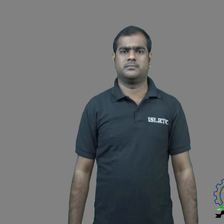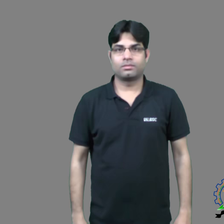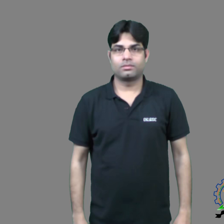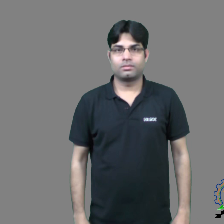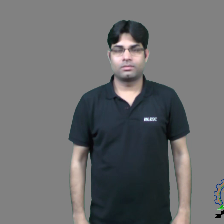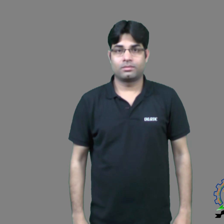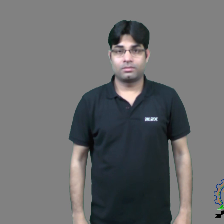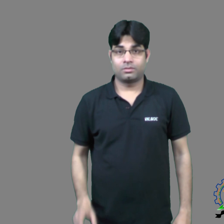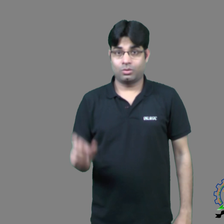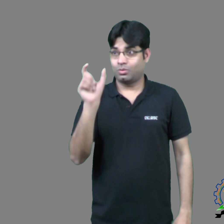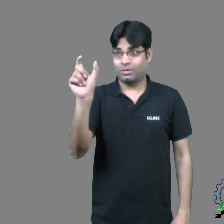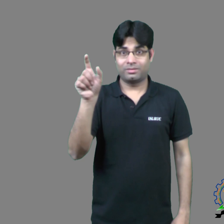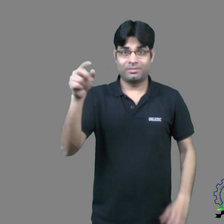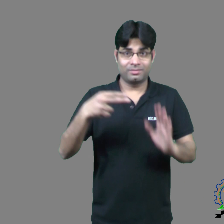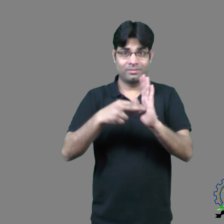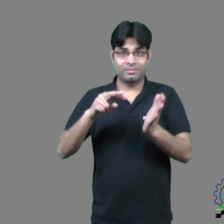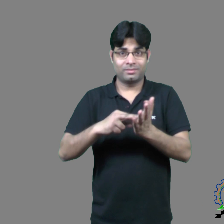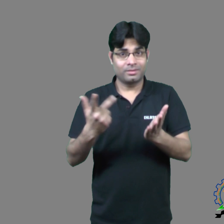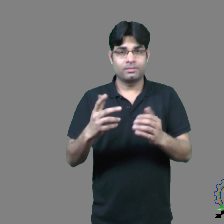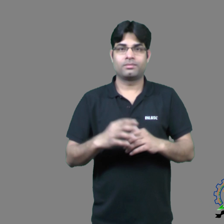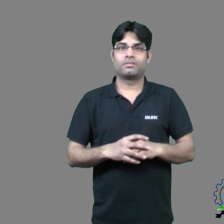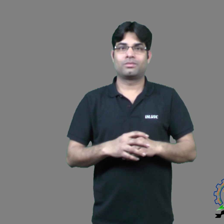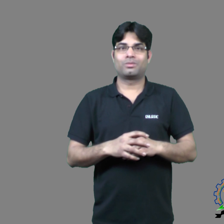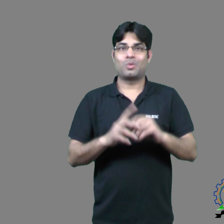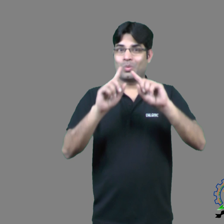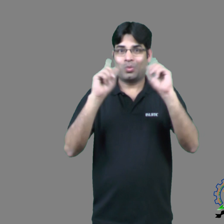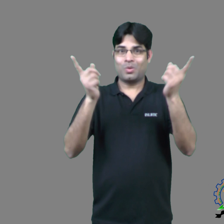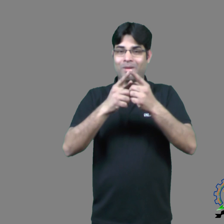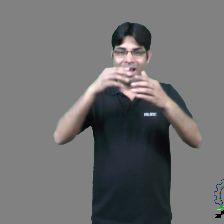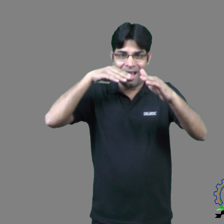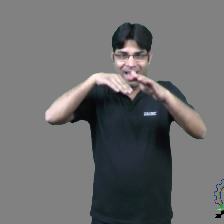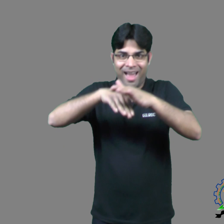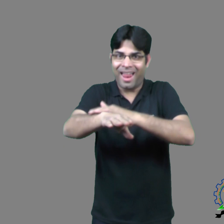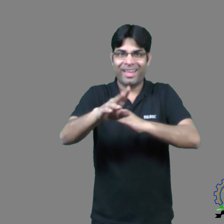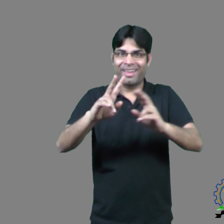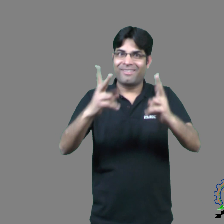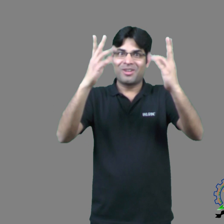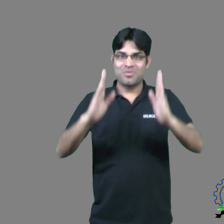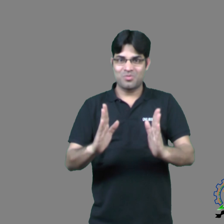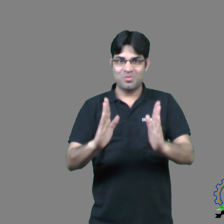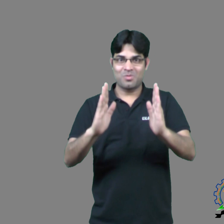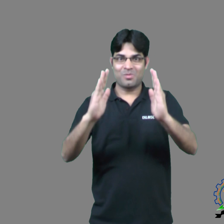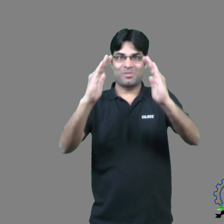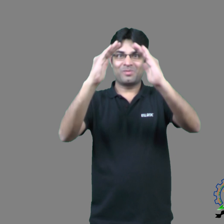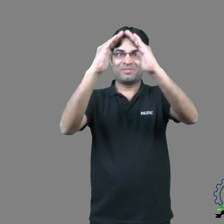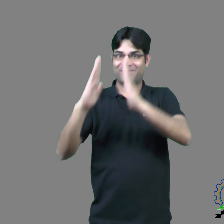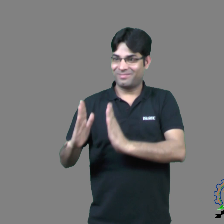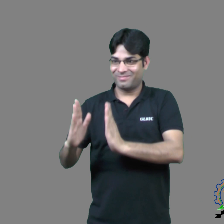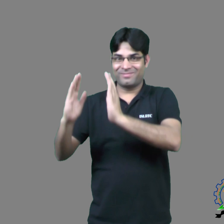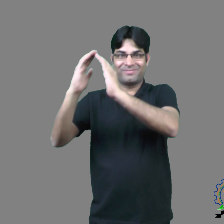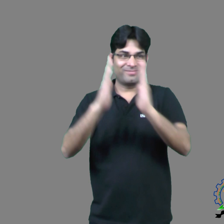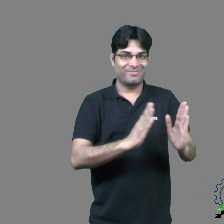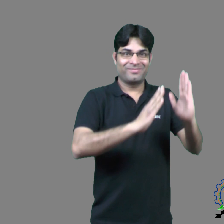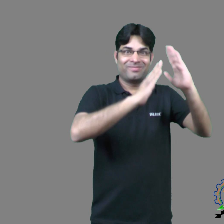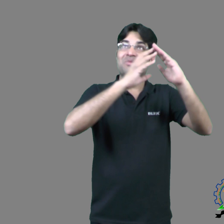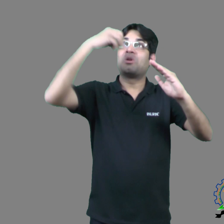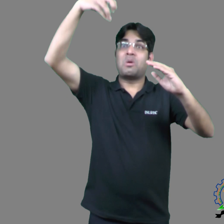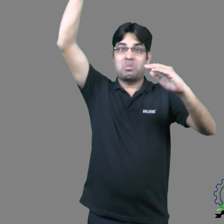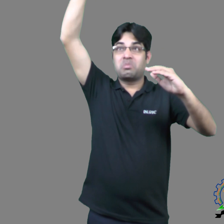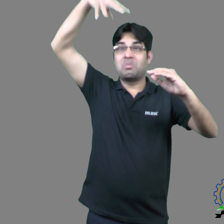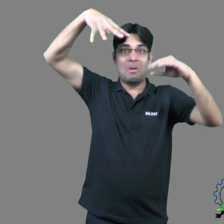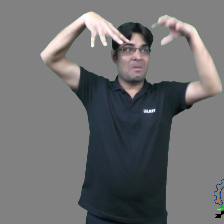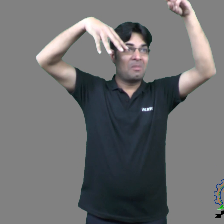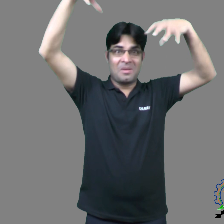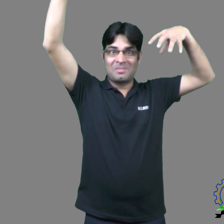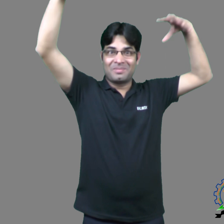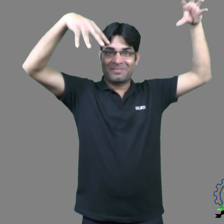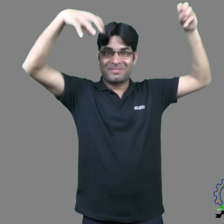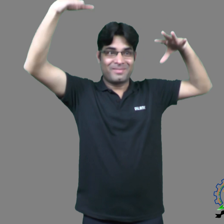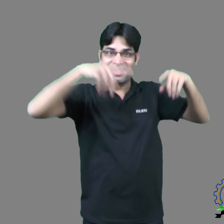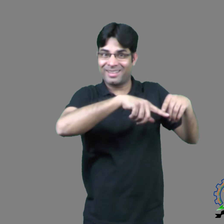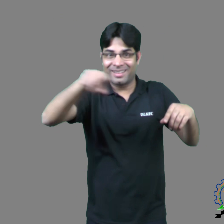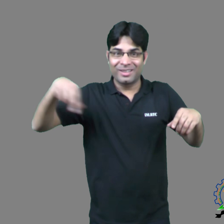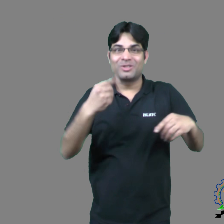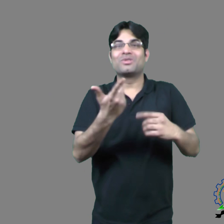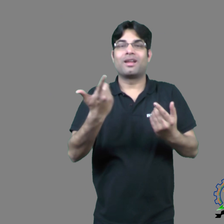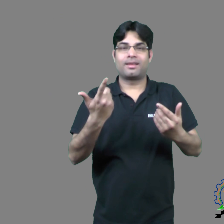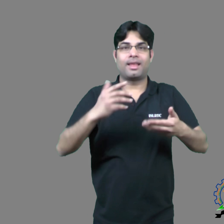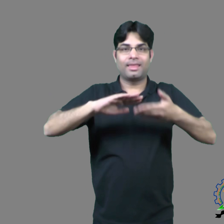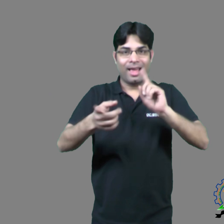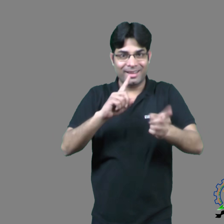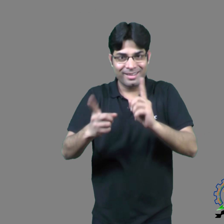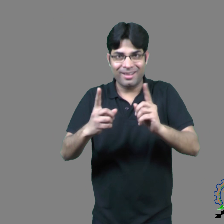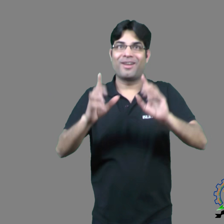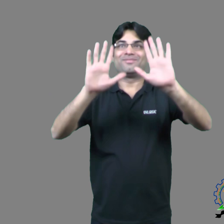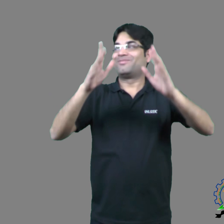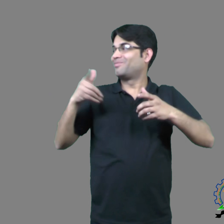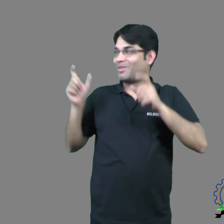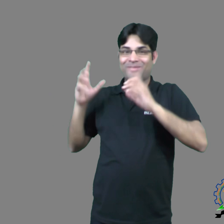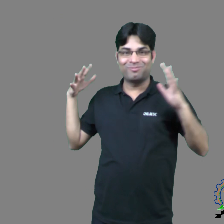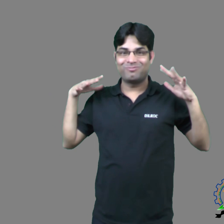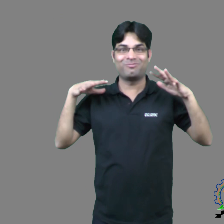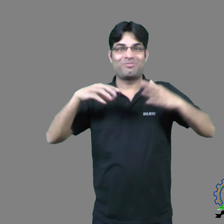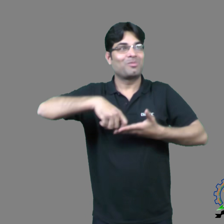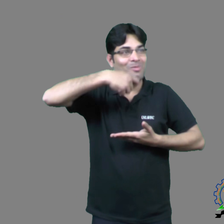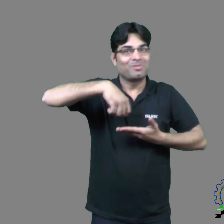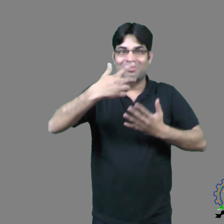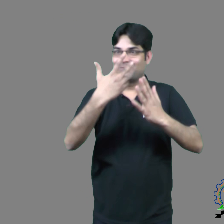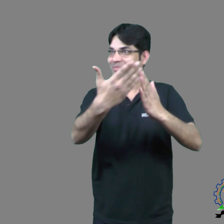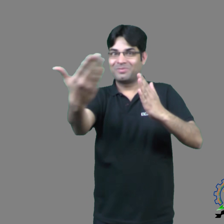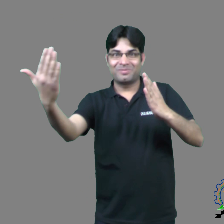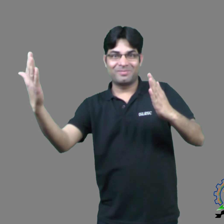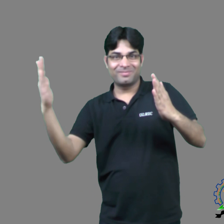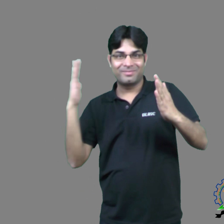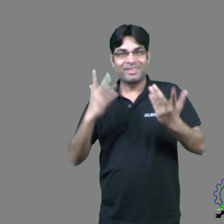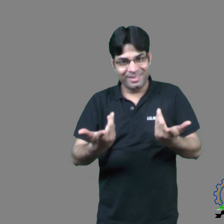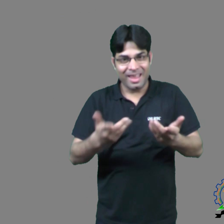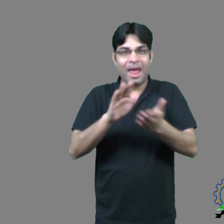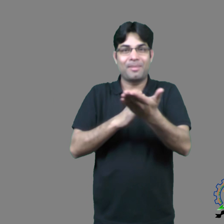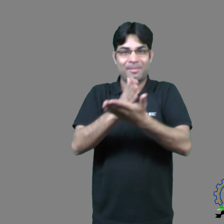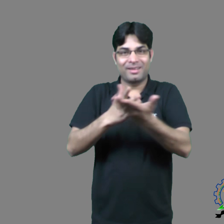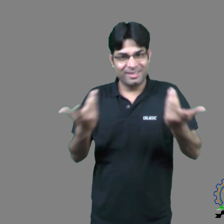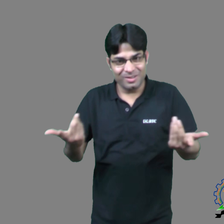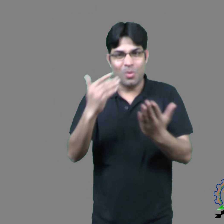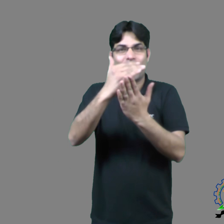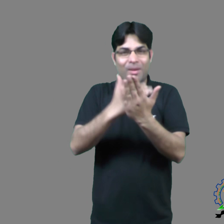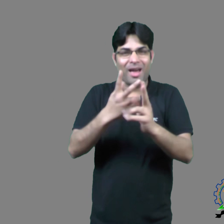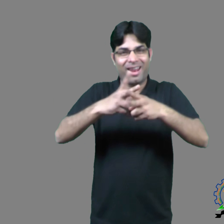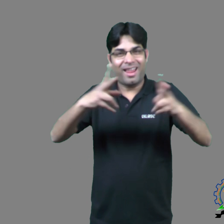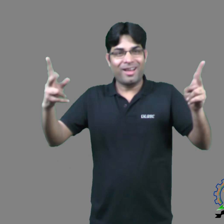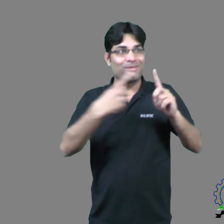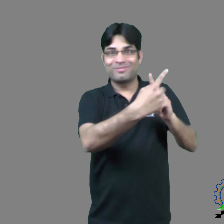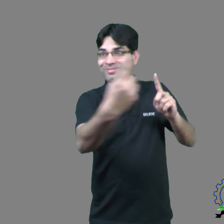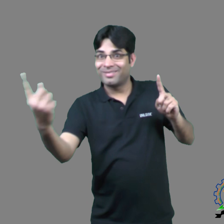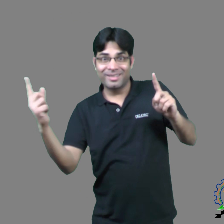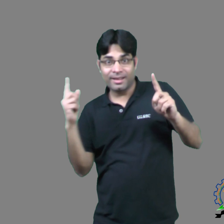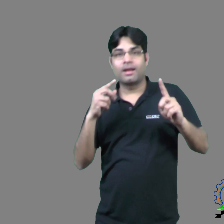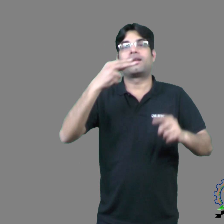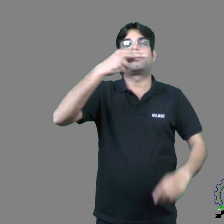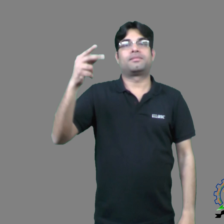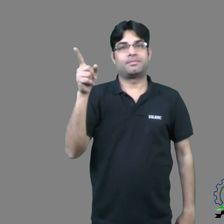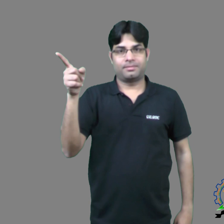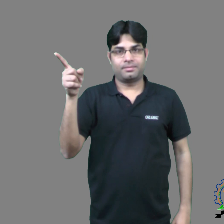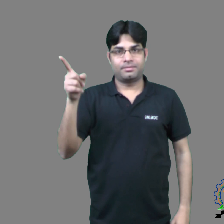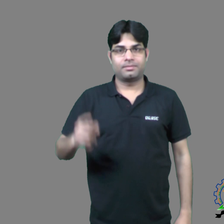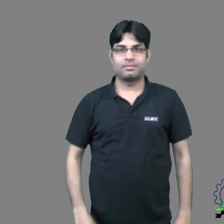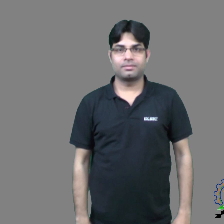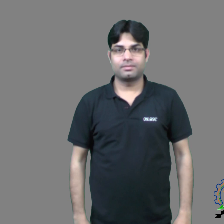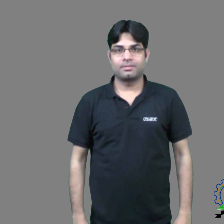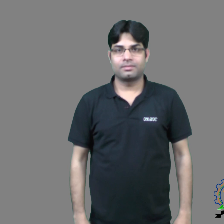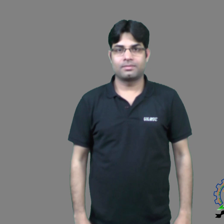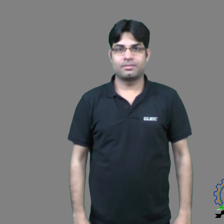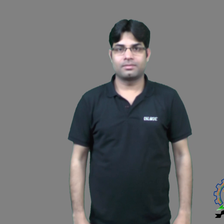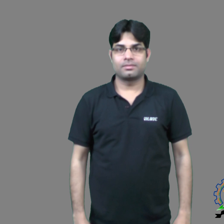Ball Room